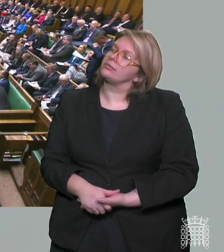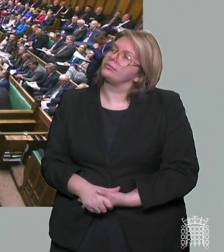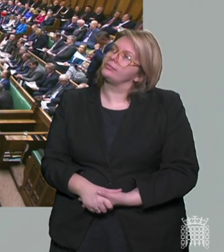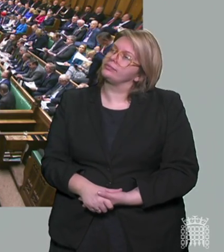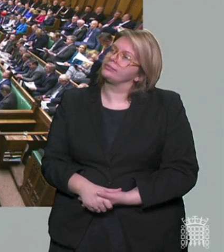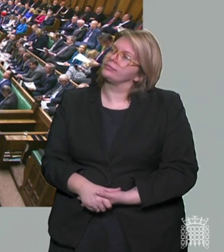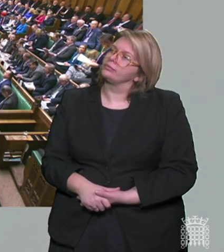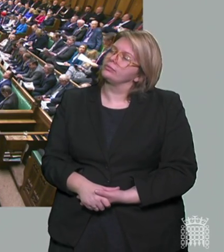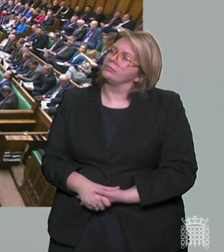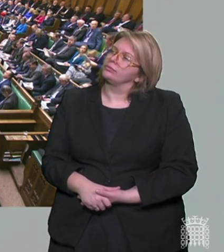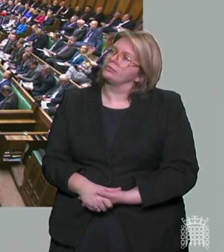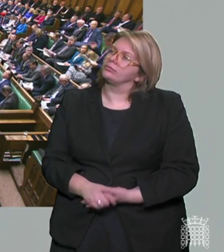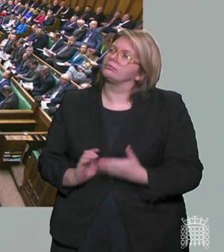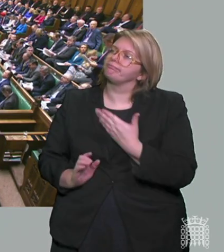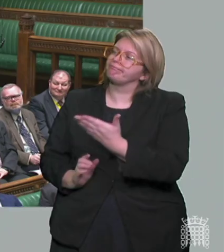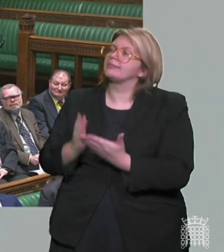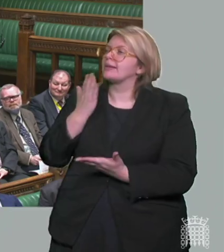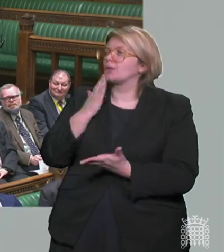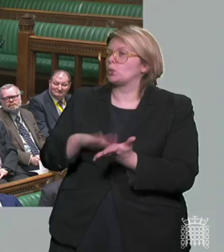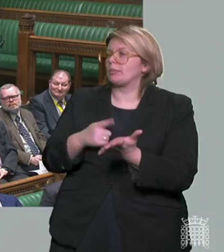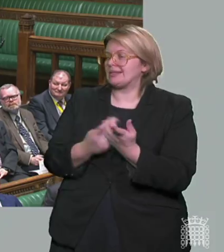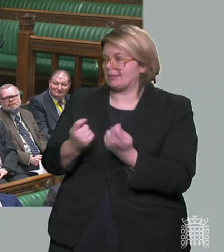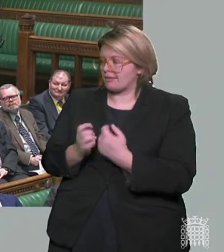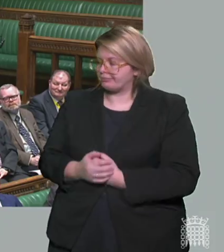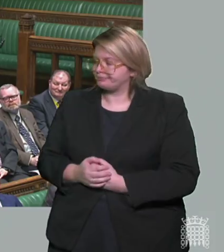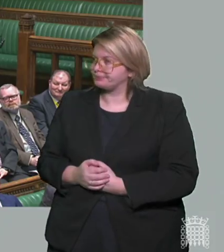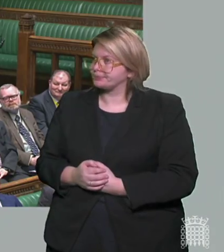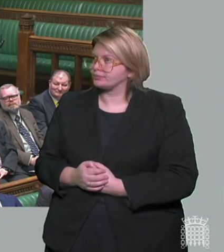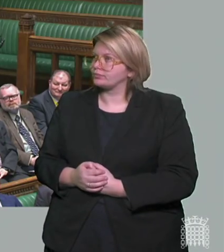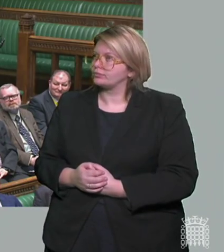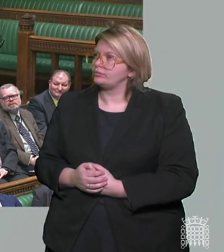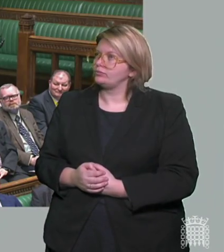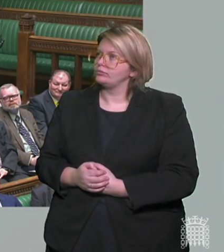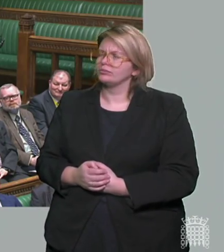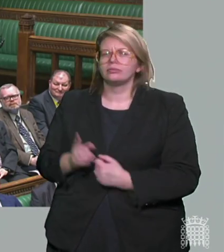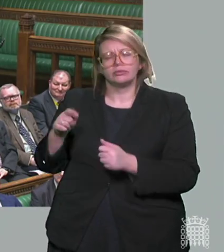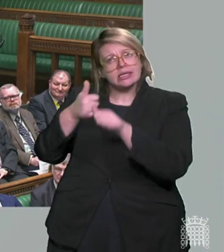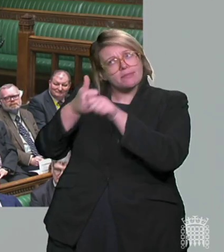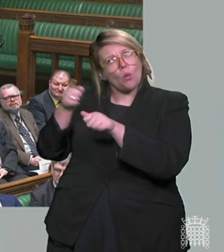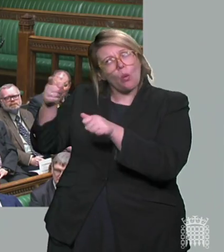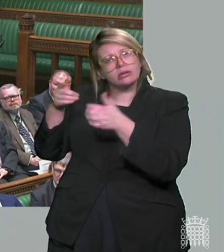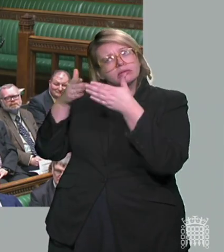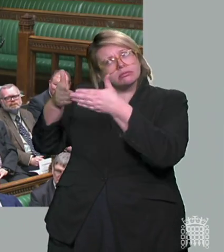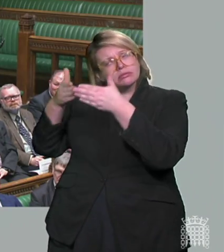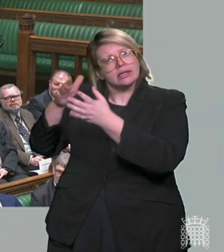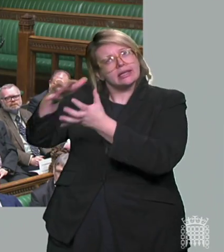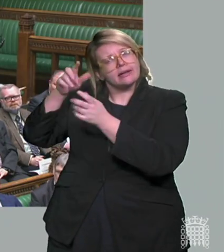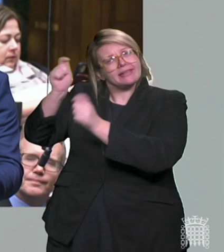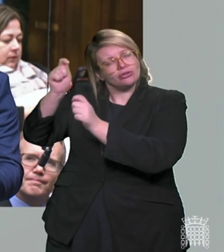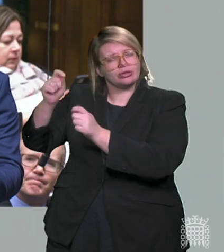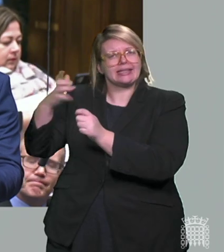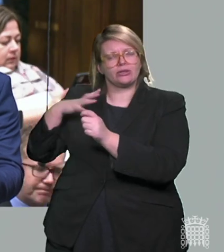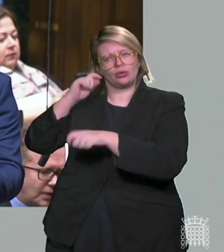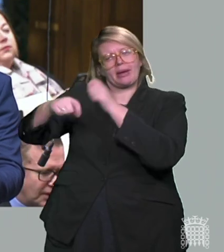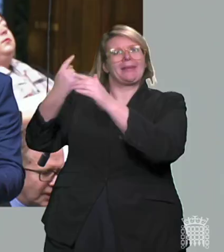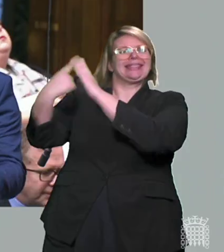To progress the structure for fisheries in Scotland, surely we have to move on from devolved Scotland to independent Scotland?